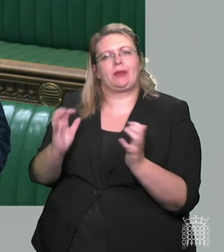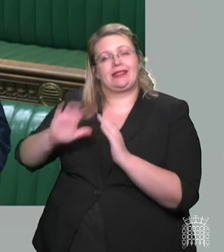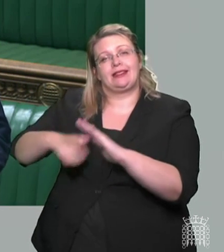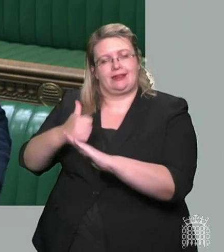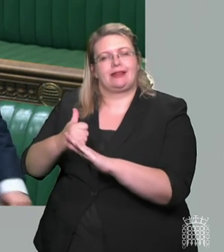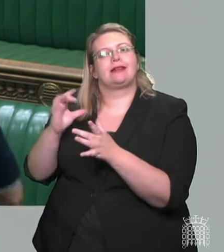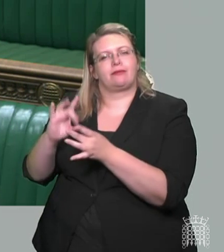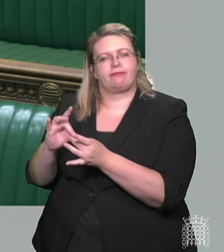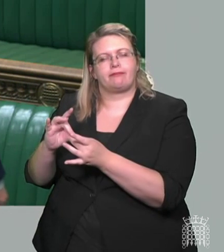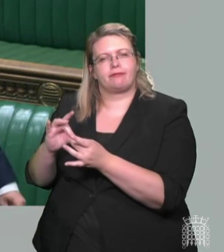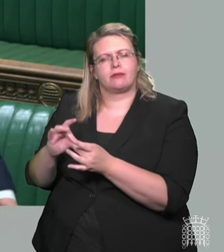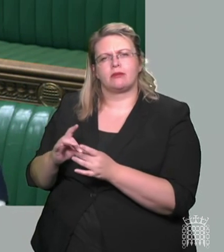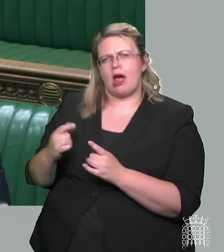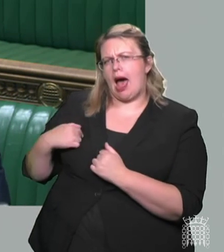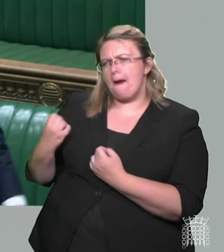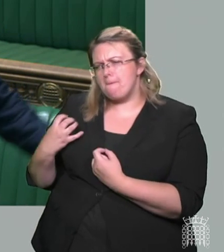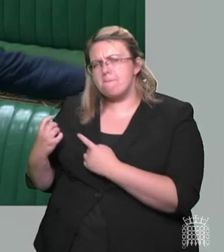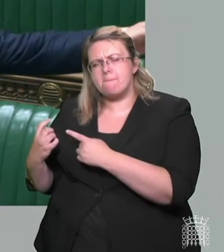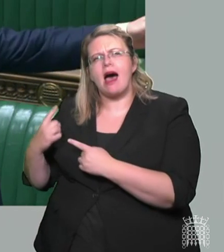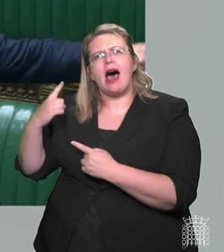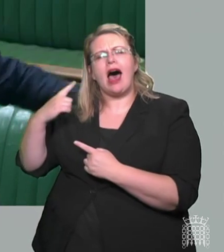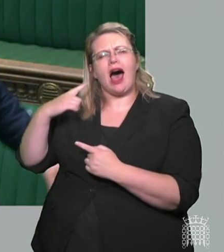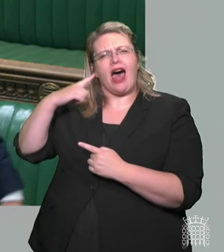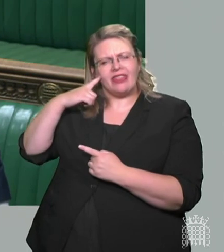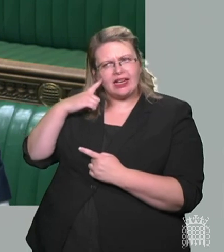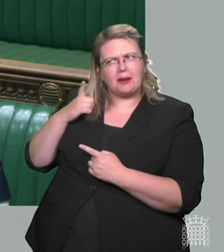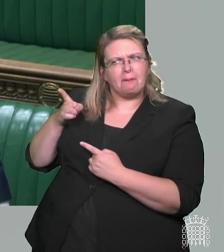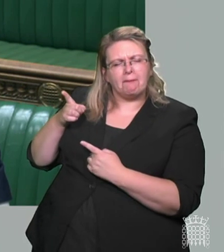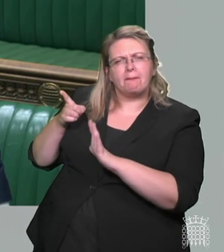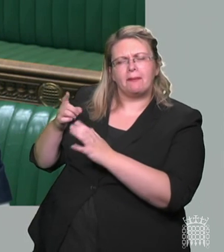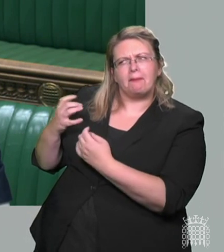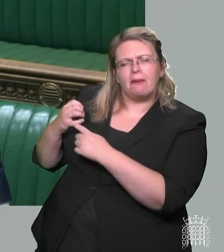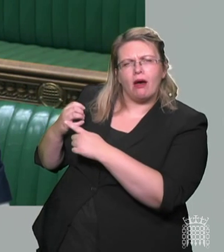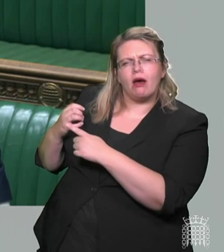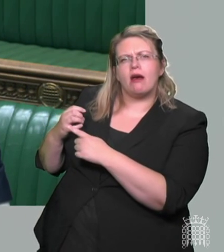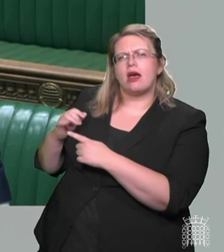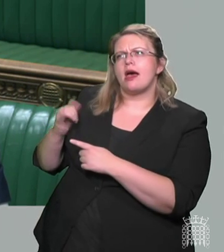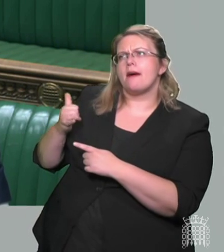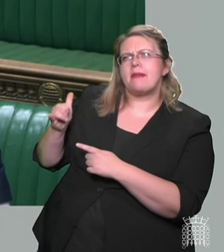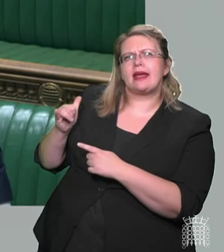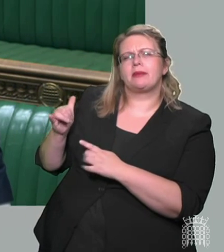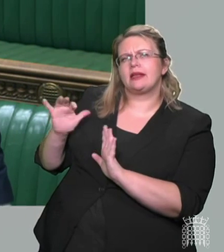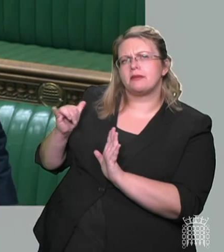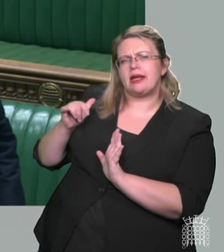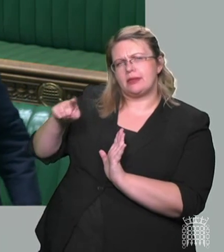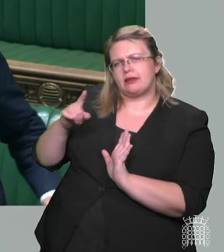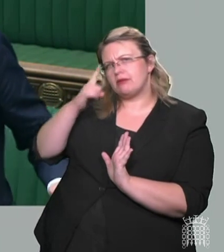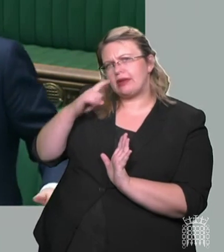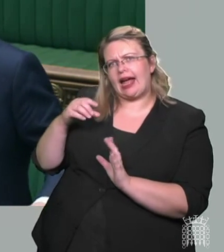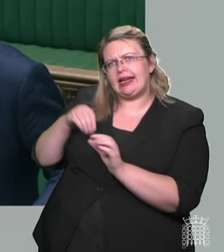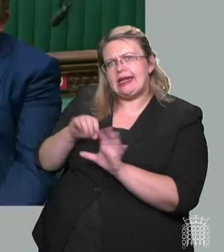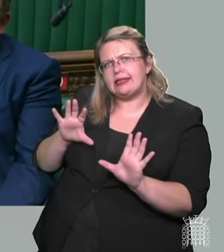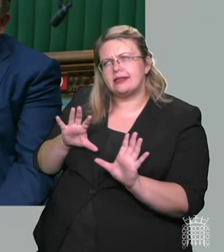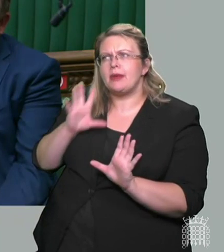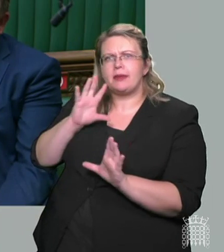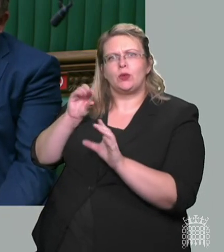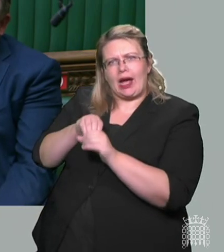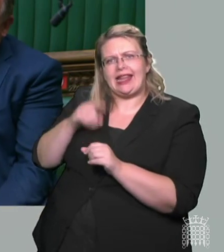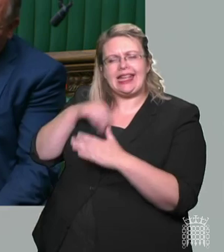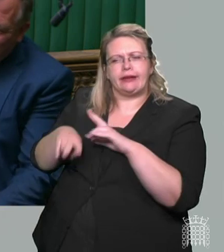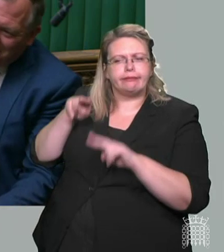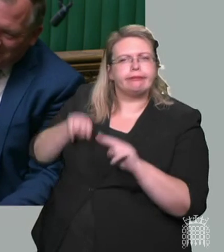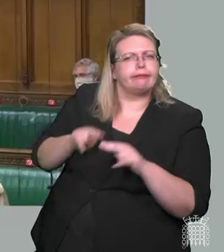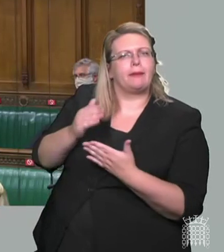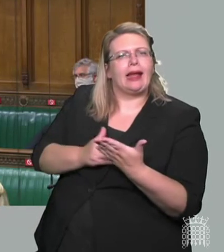I am given to understand from my right honourable Friend the Chief Whip that my honourable Friend the Member for Folkestone and Hythe may be in a position to serve with advantage in the scrutiny of that Bill.